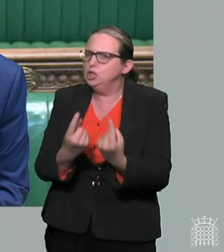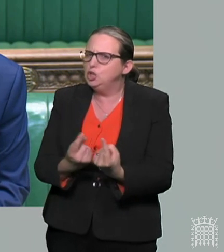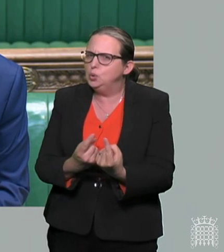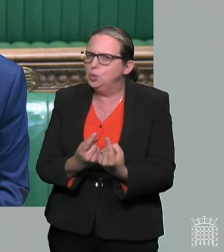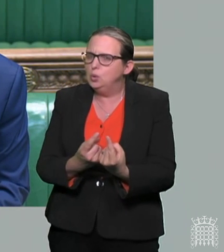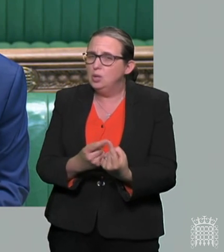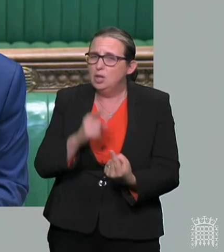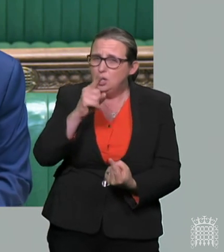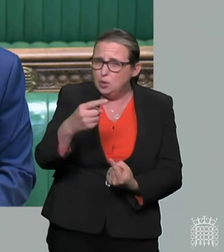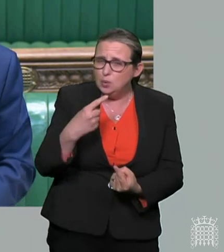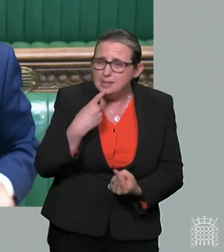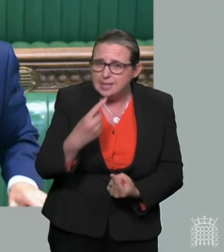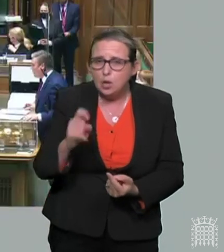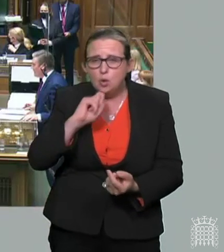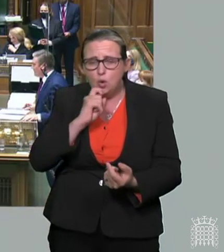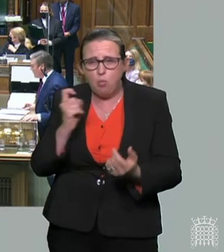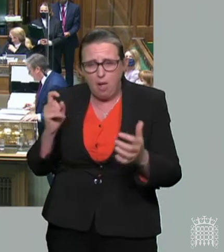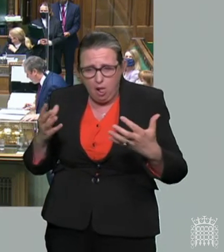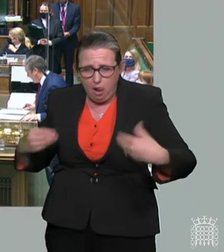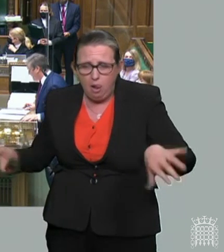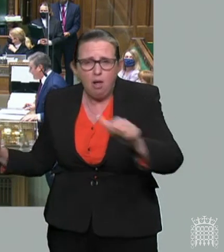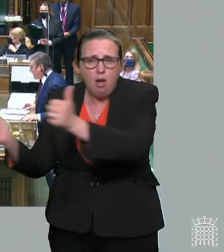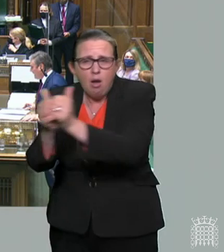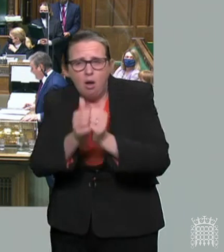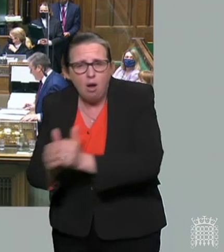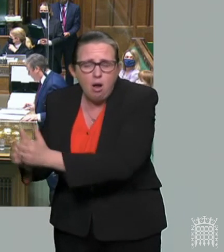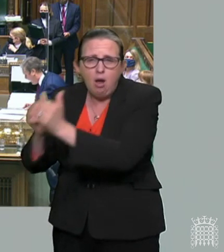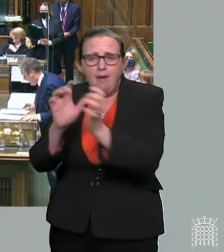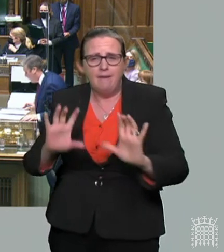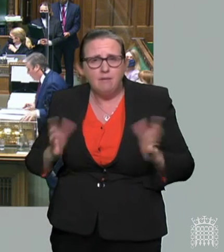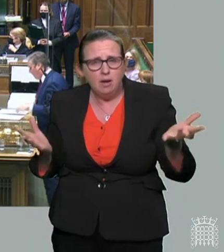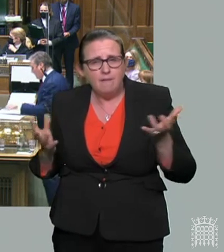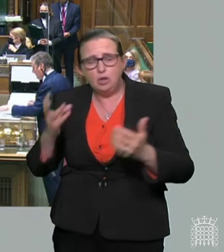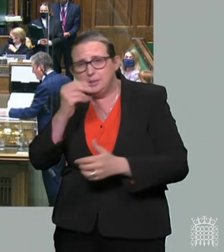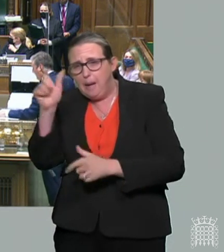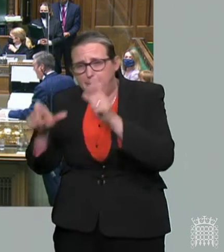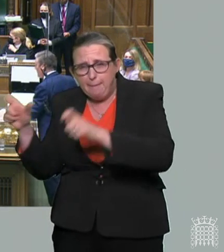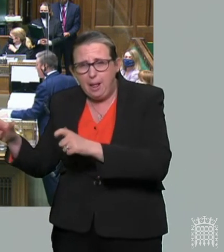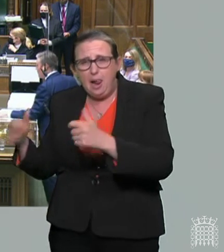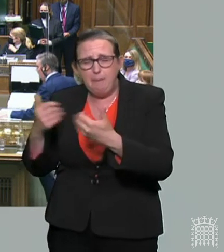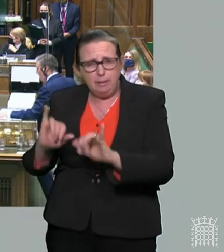But a blanket amnesty, including for terrorists, is plain wrong.